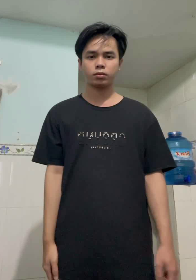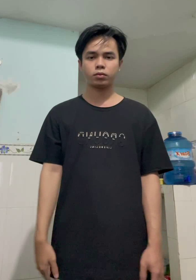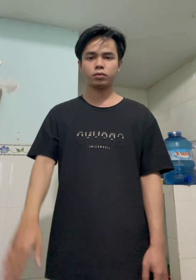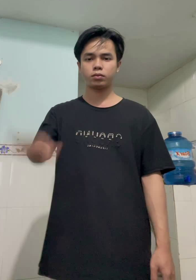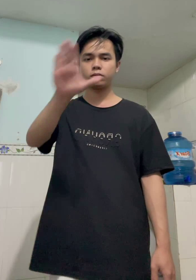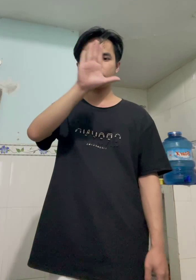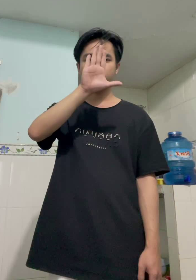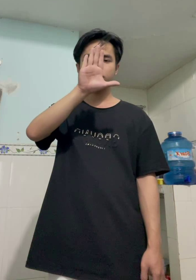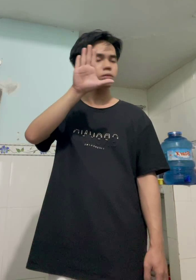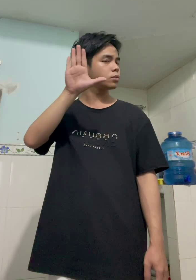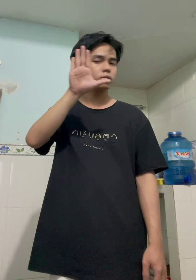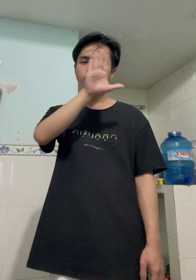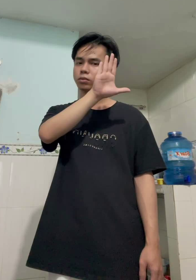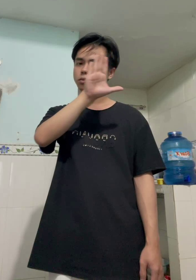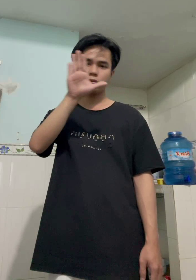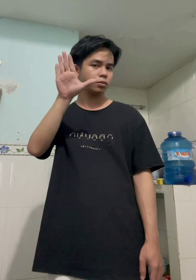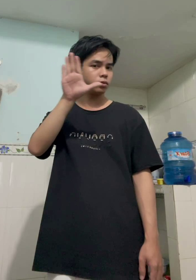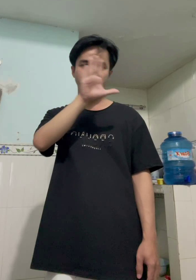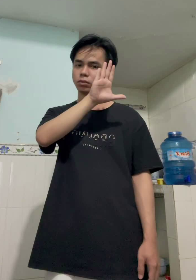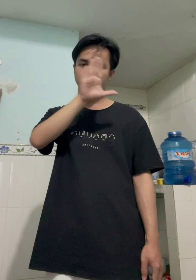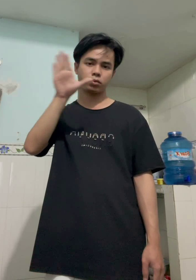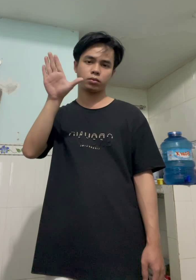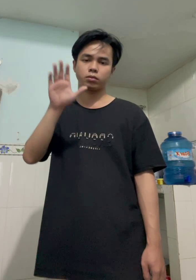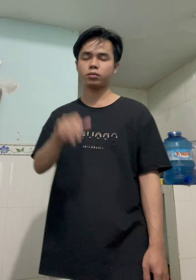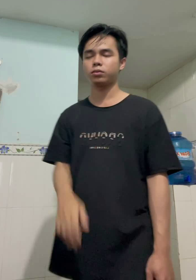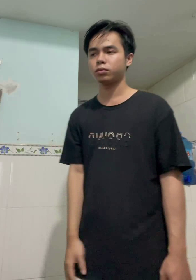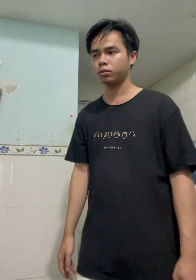khong dong y